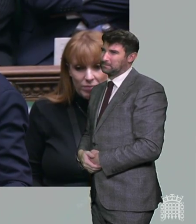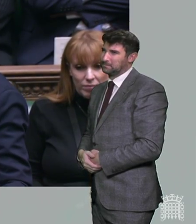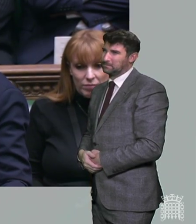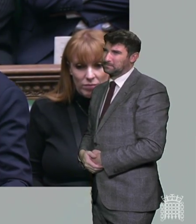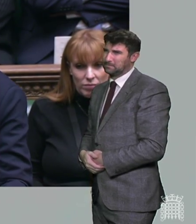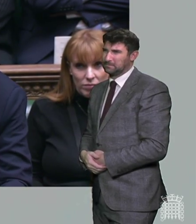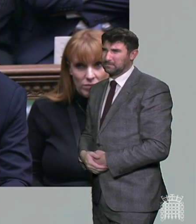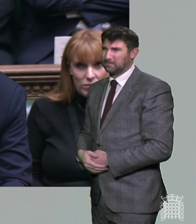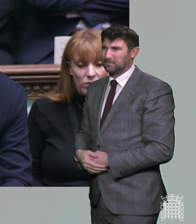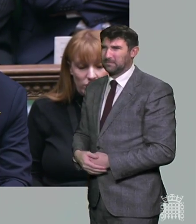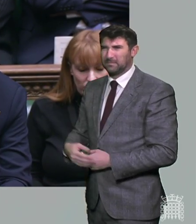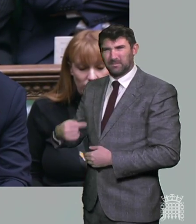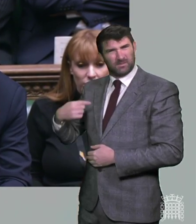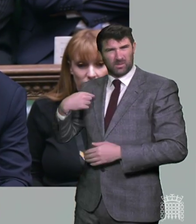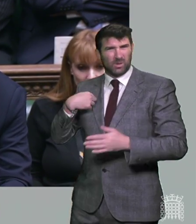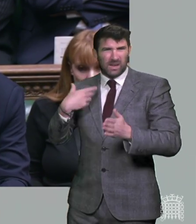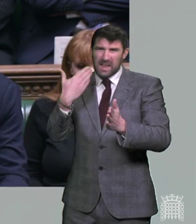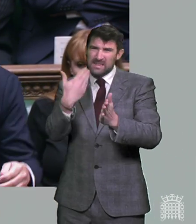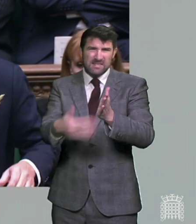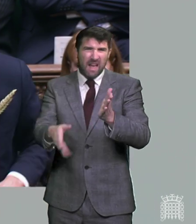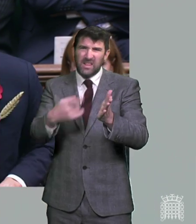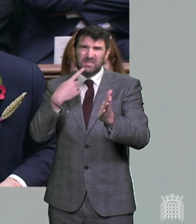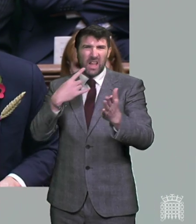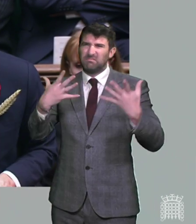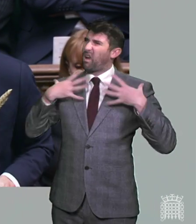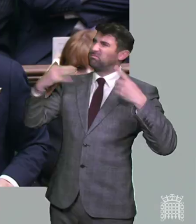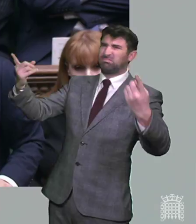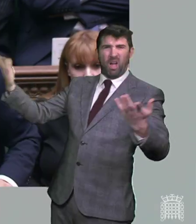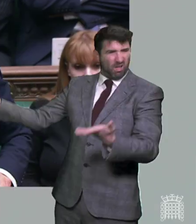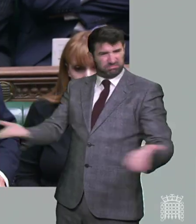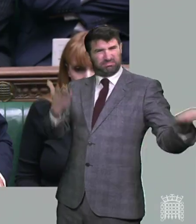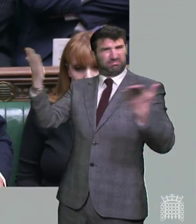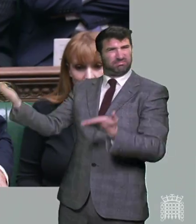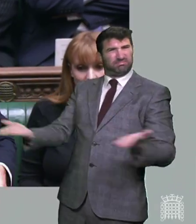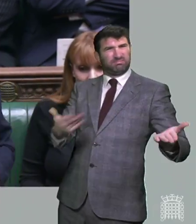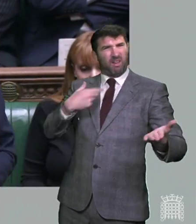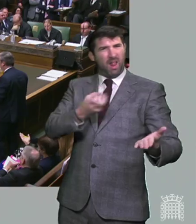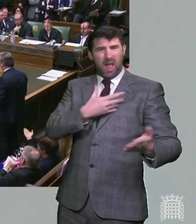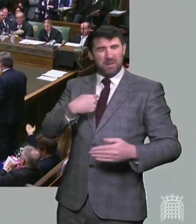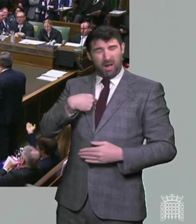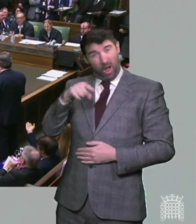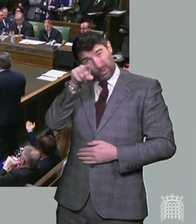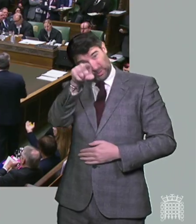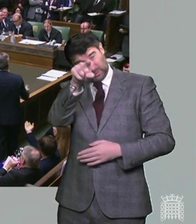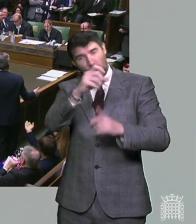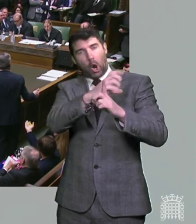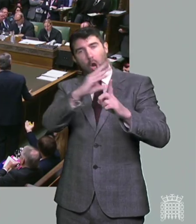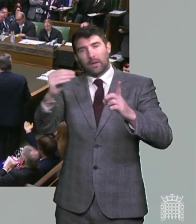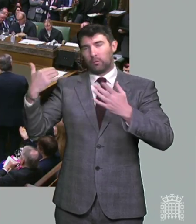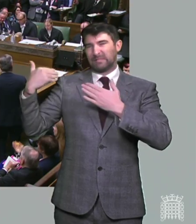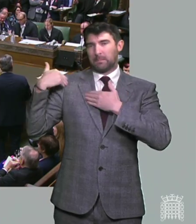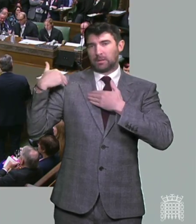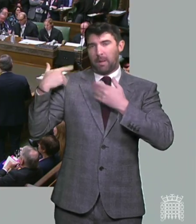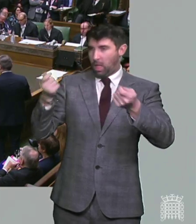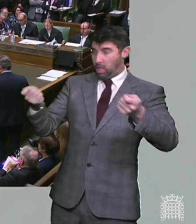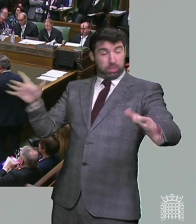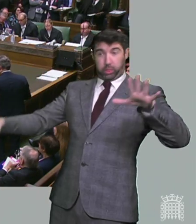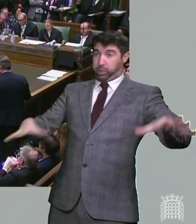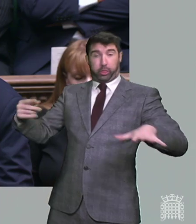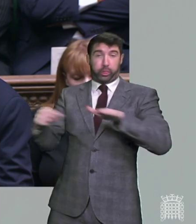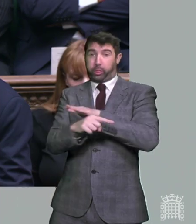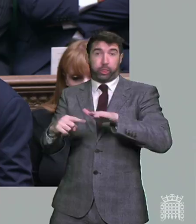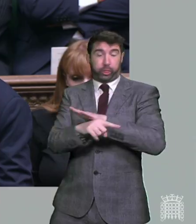It is the Government who have lost control of our borders.